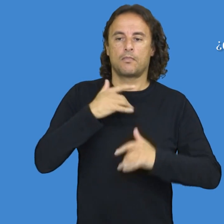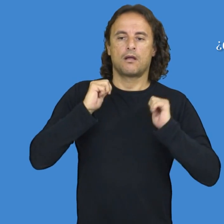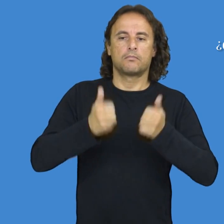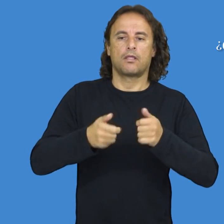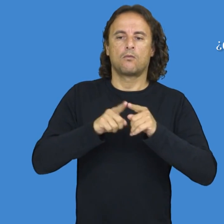empezar